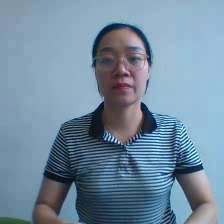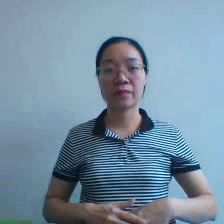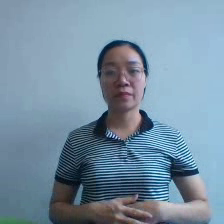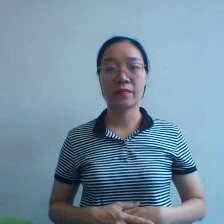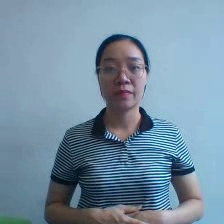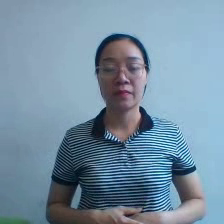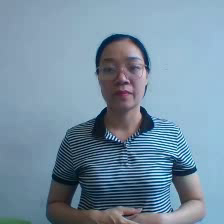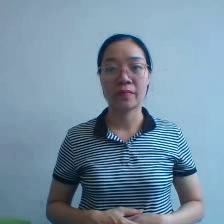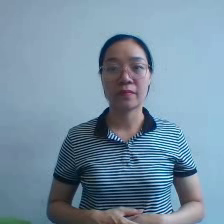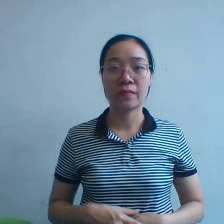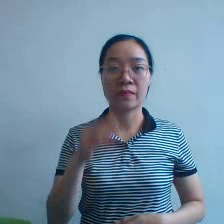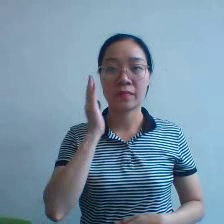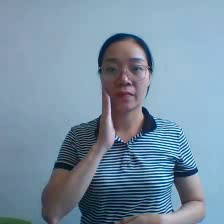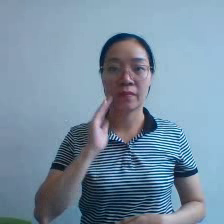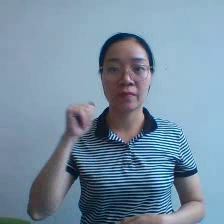Đẹp